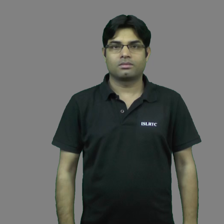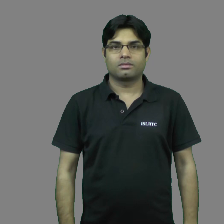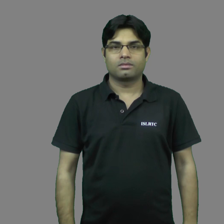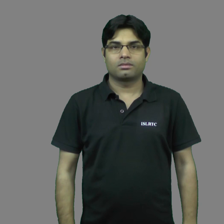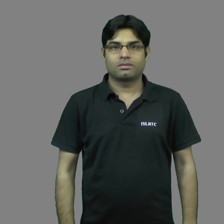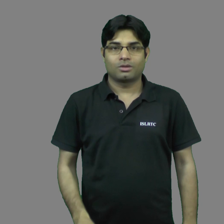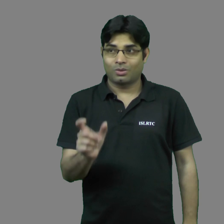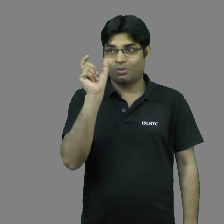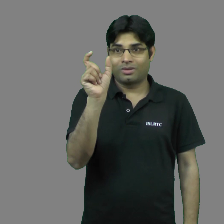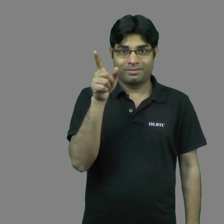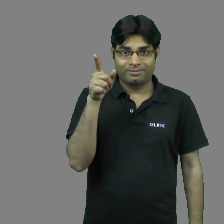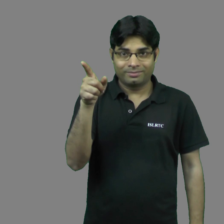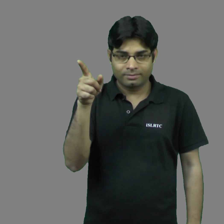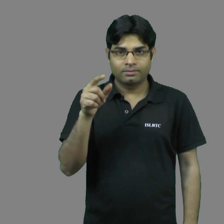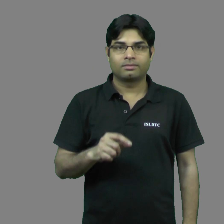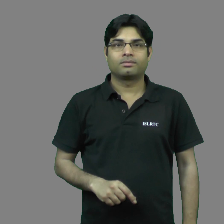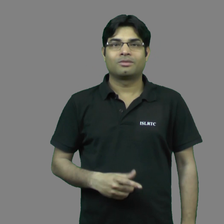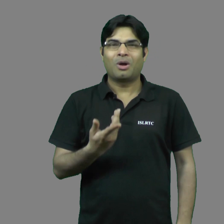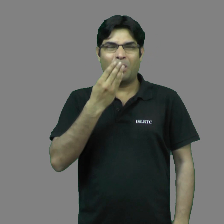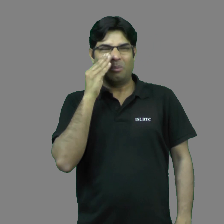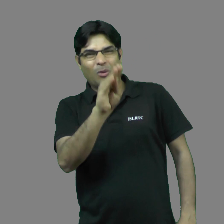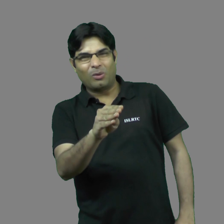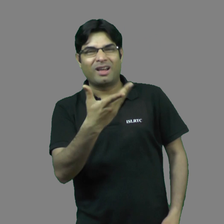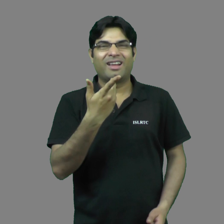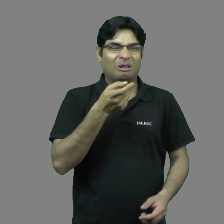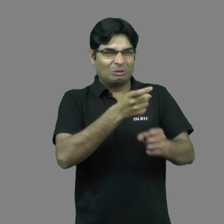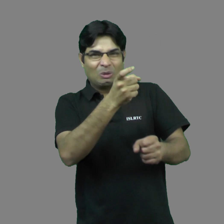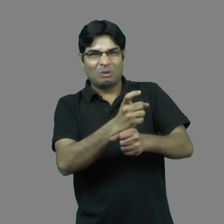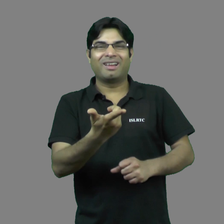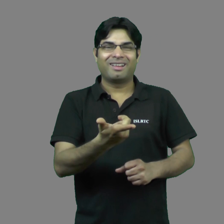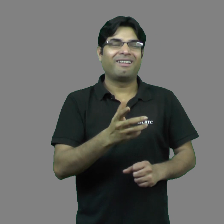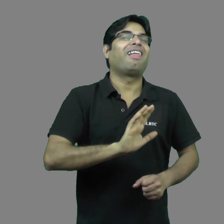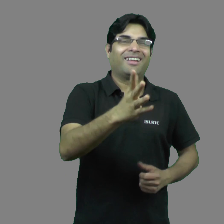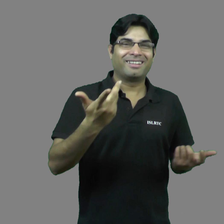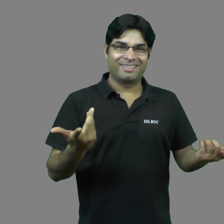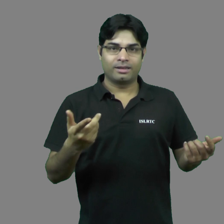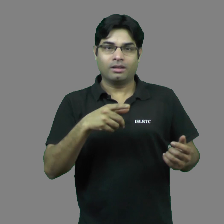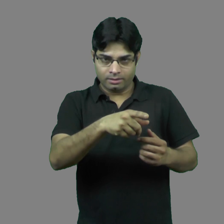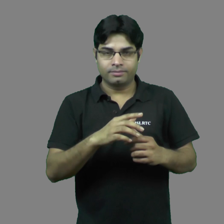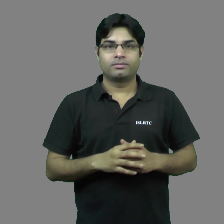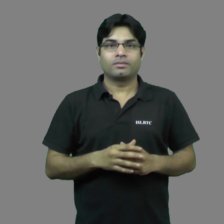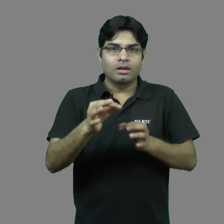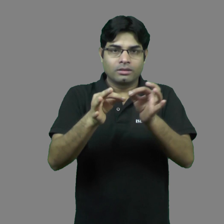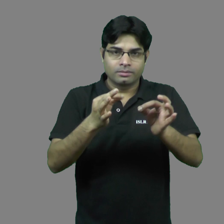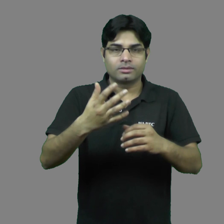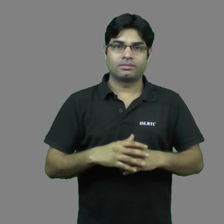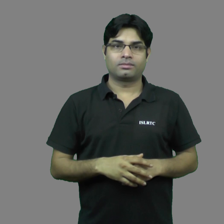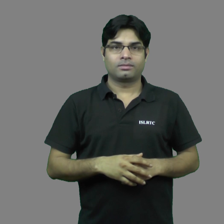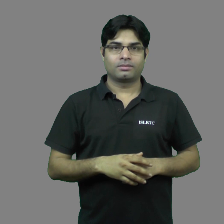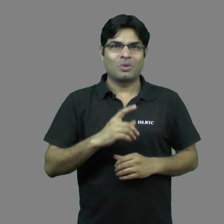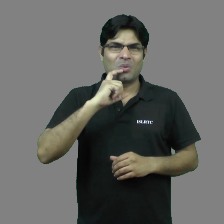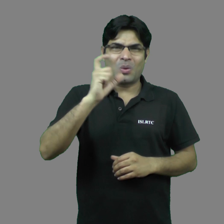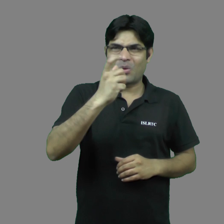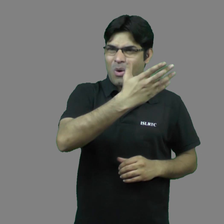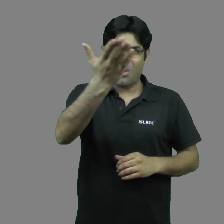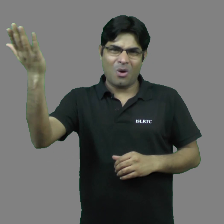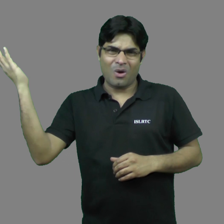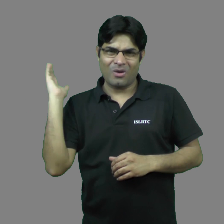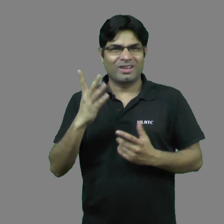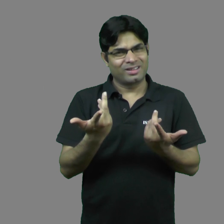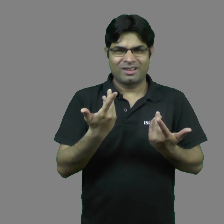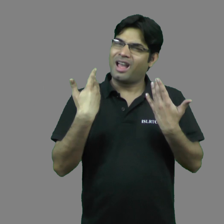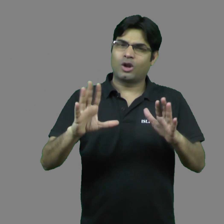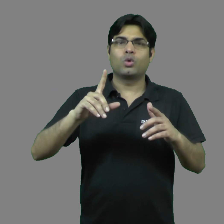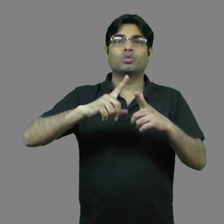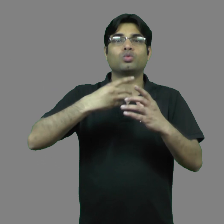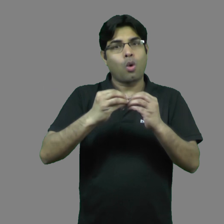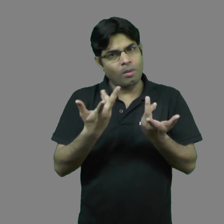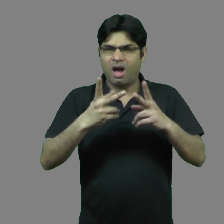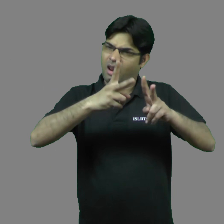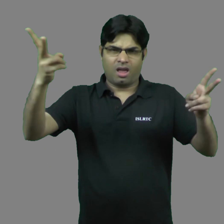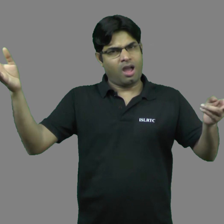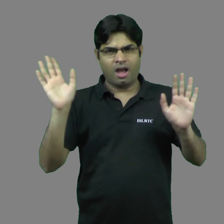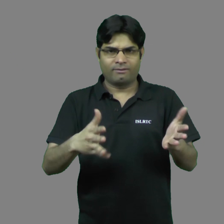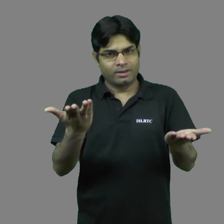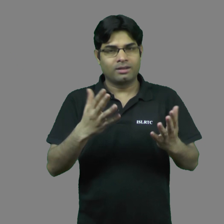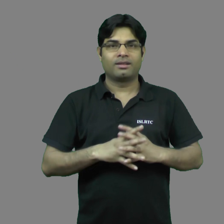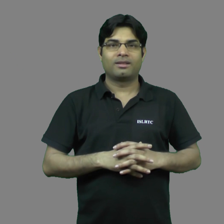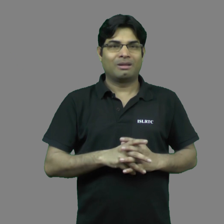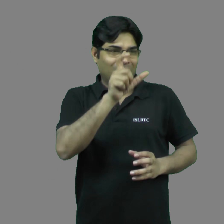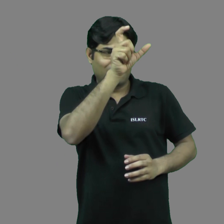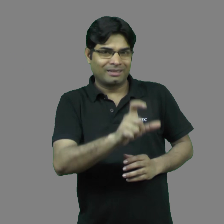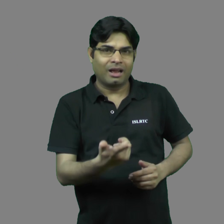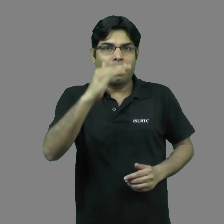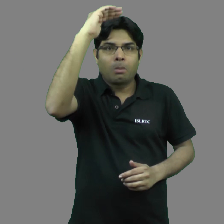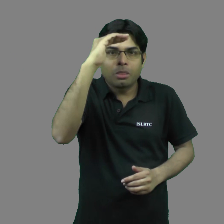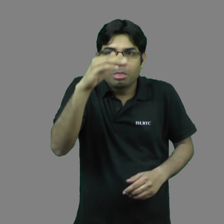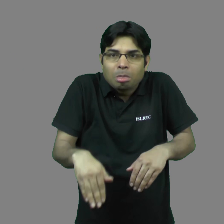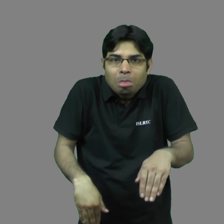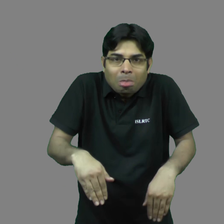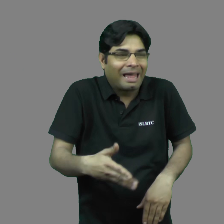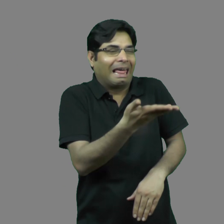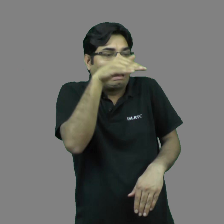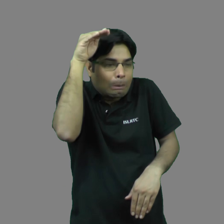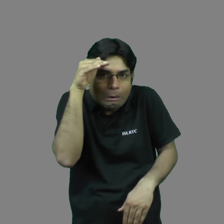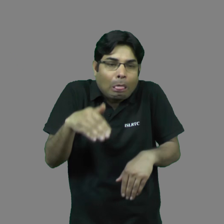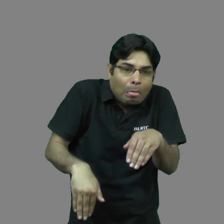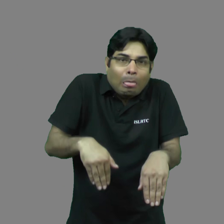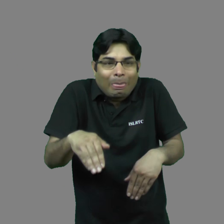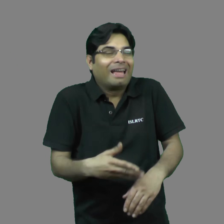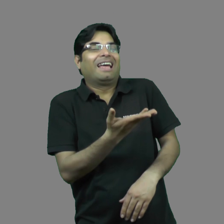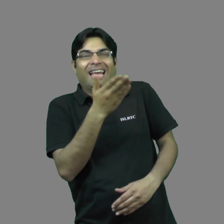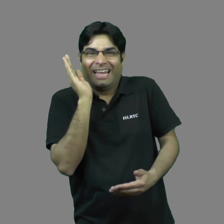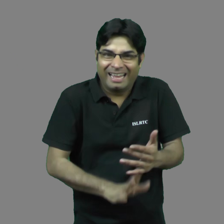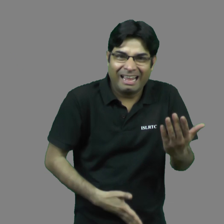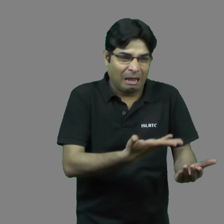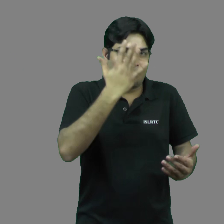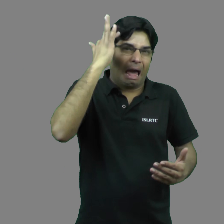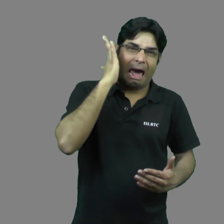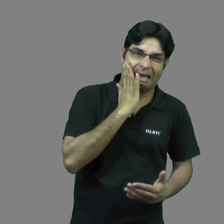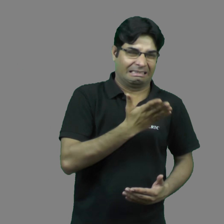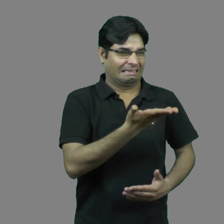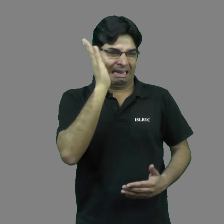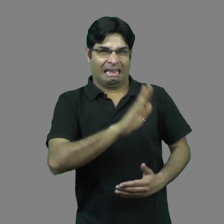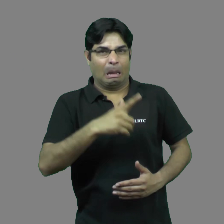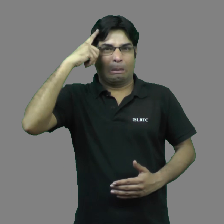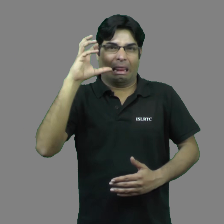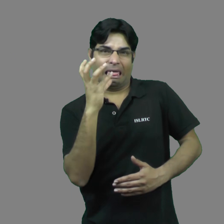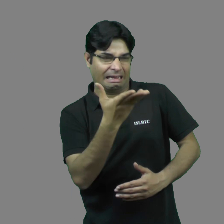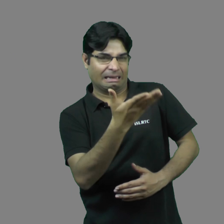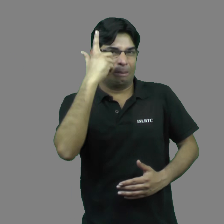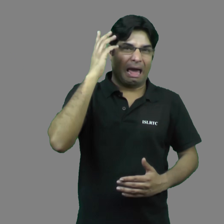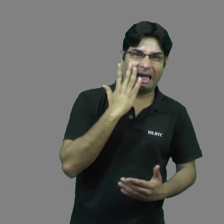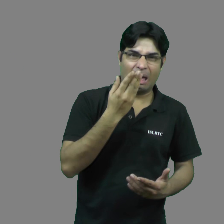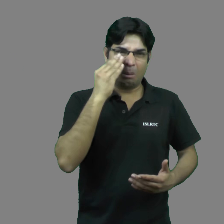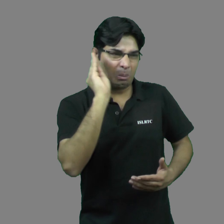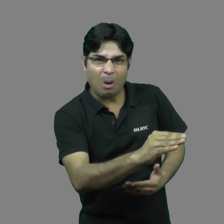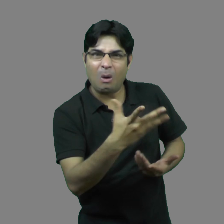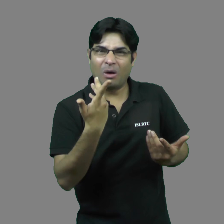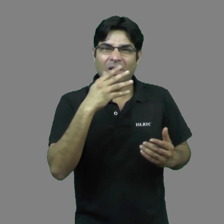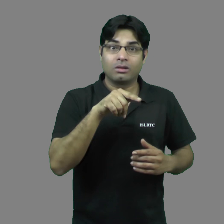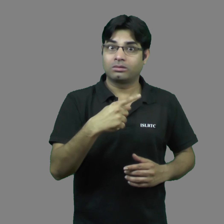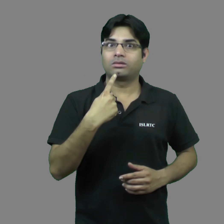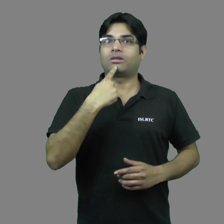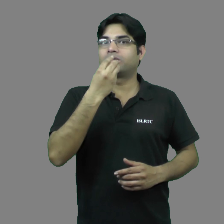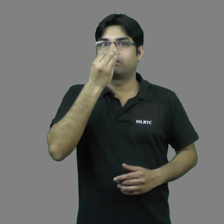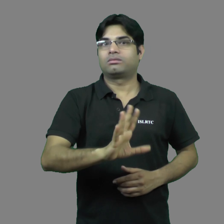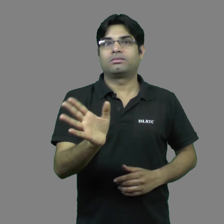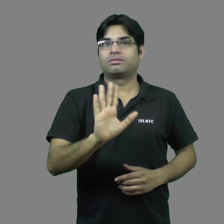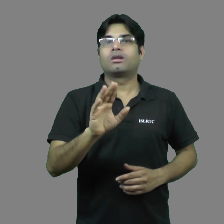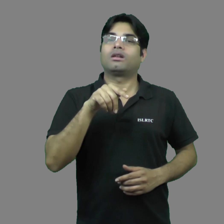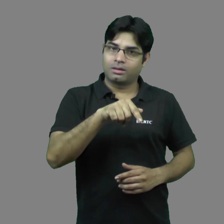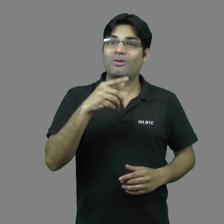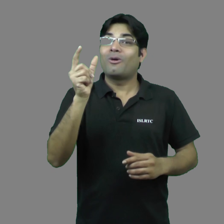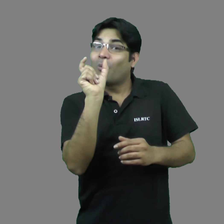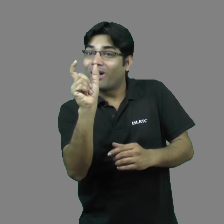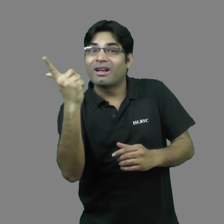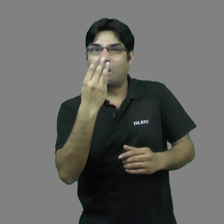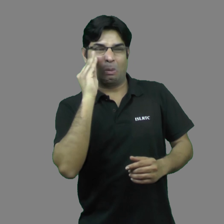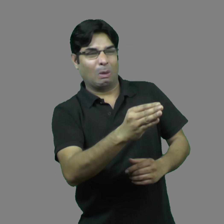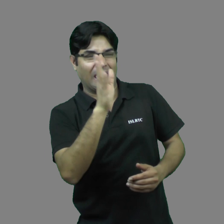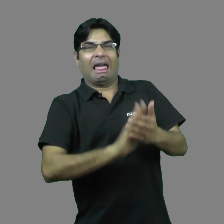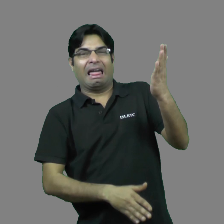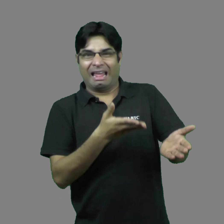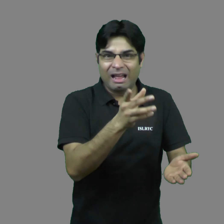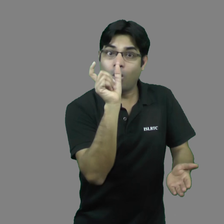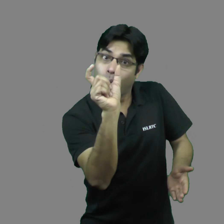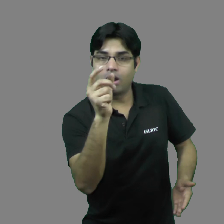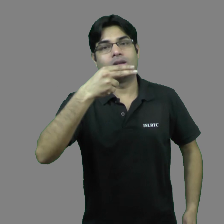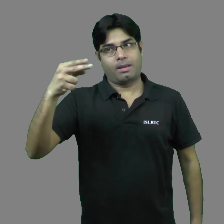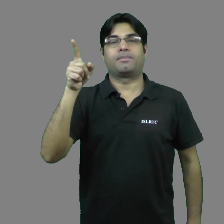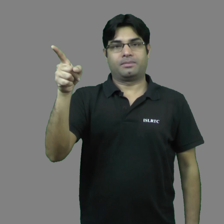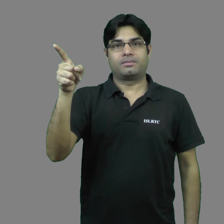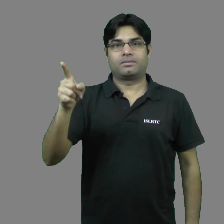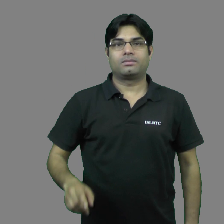Rag